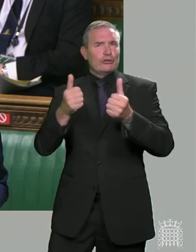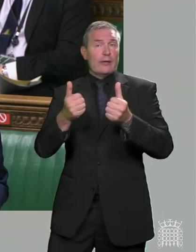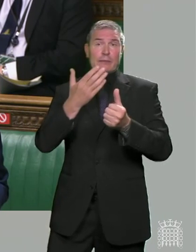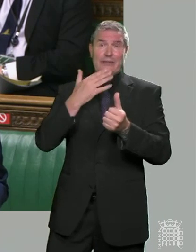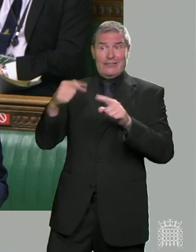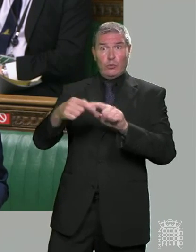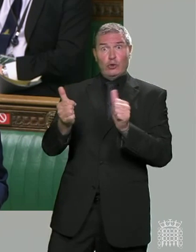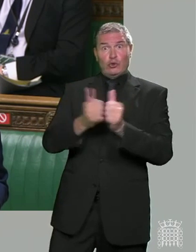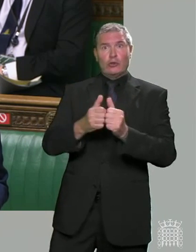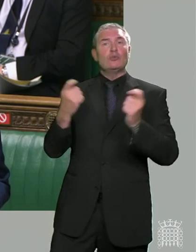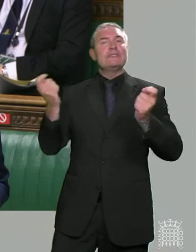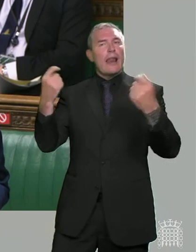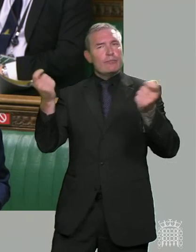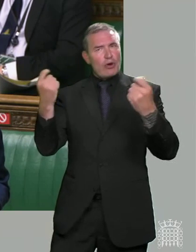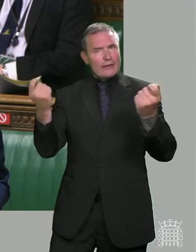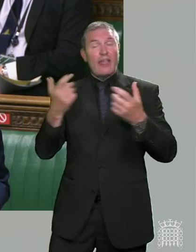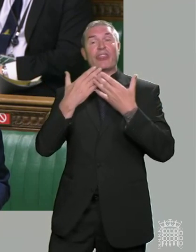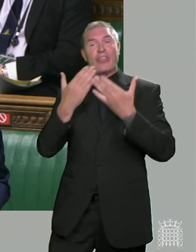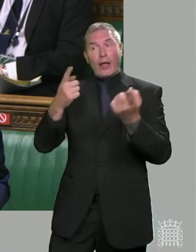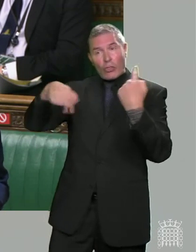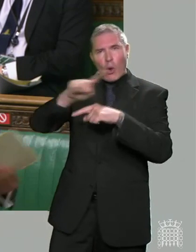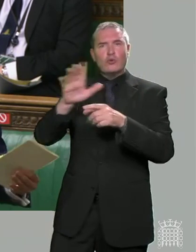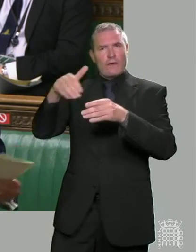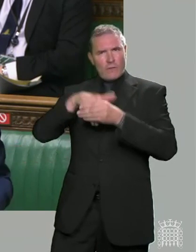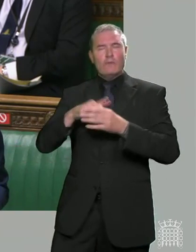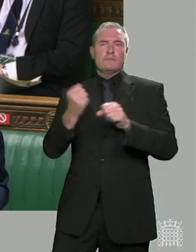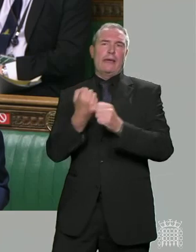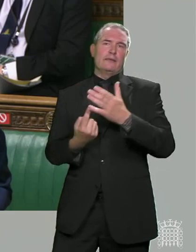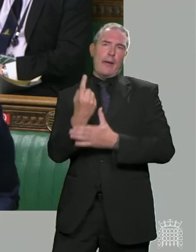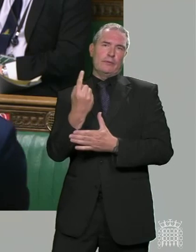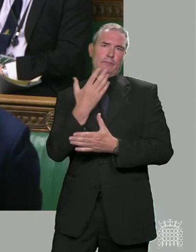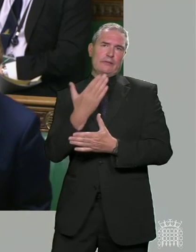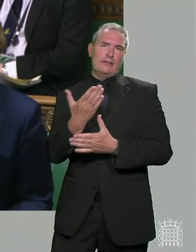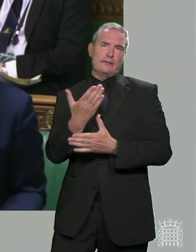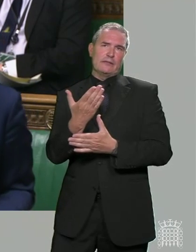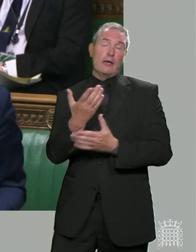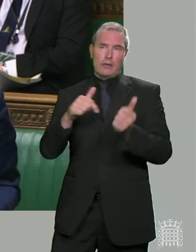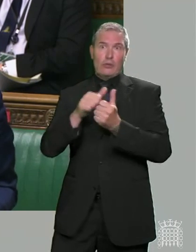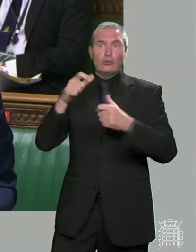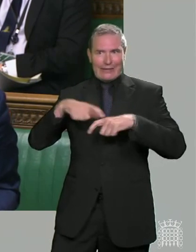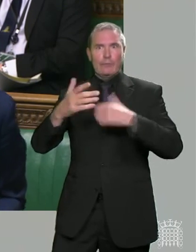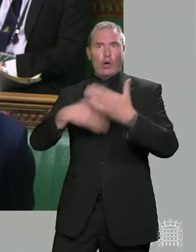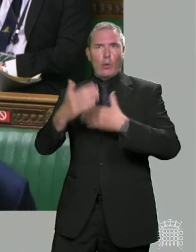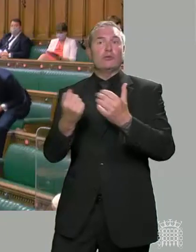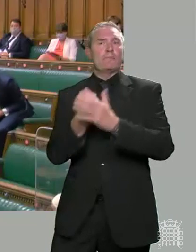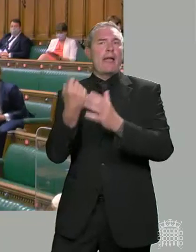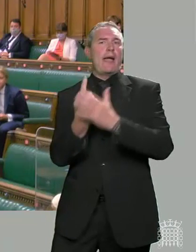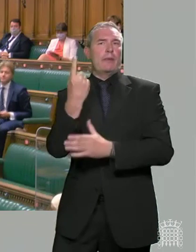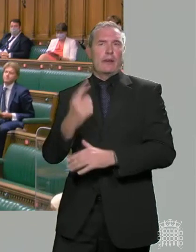Will the Prime Minister join me in celebrating and thanking everyone who has got us to where we are, and does he agree that we need to keep the momentum going?